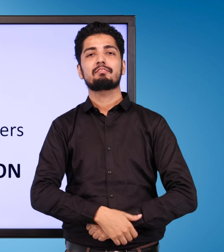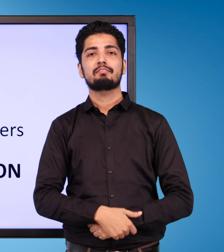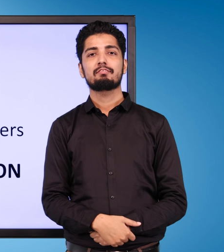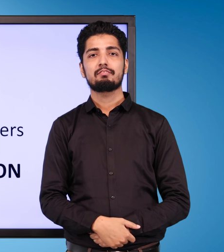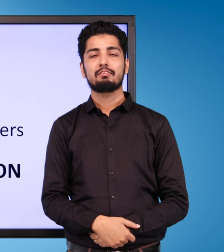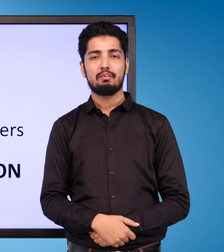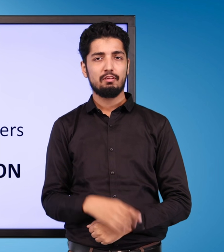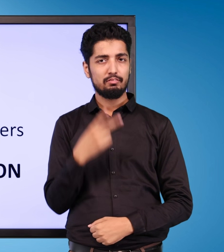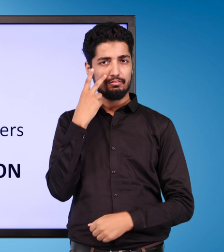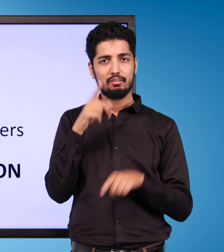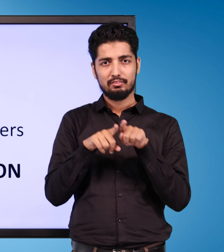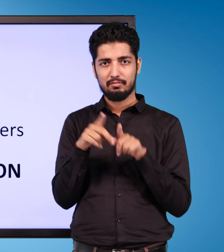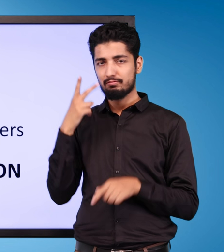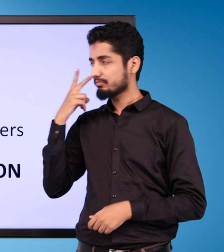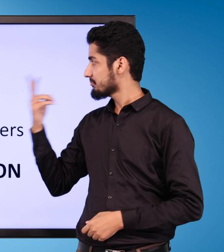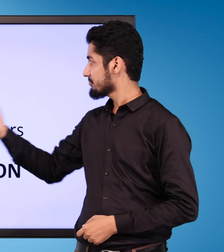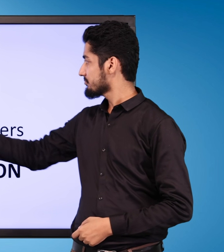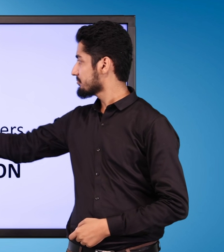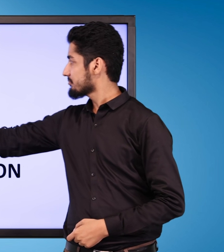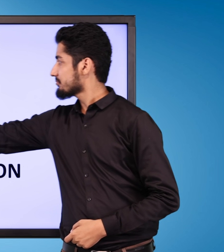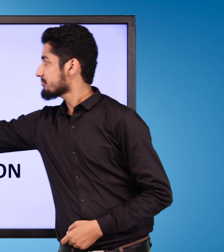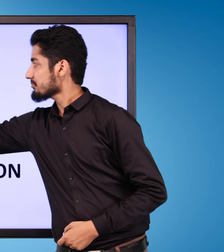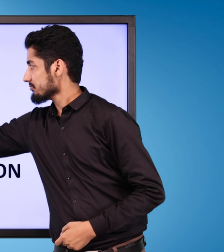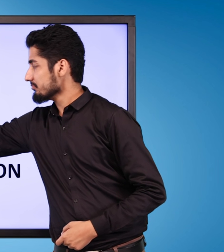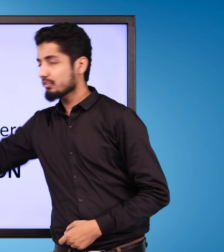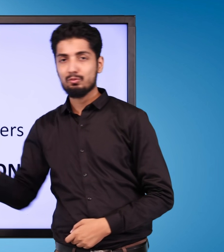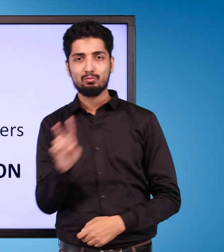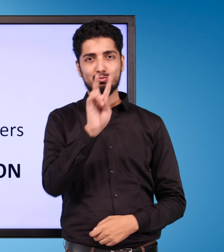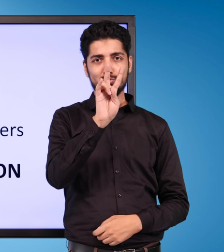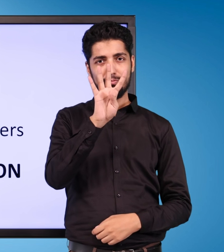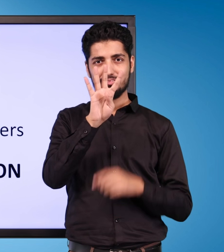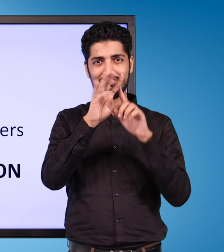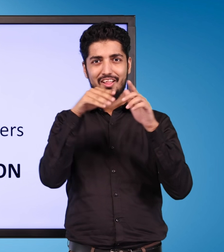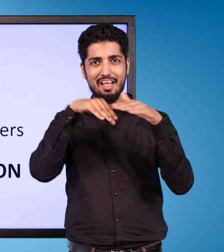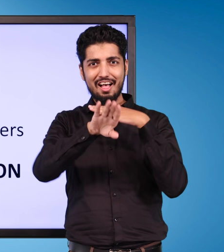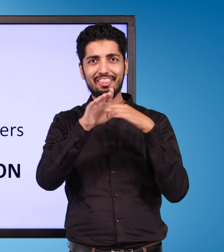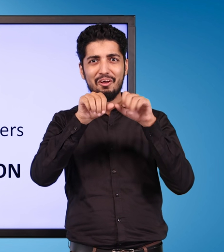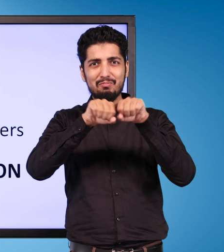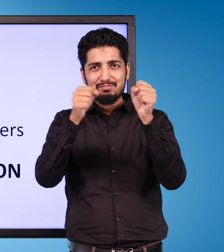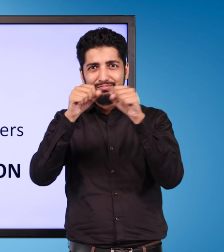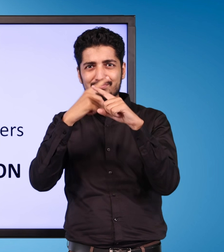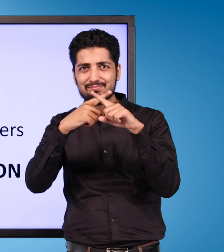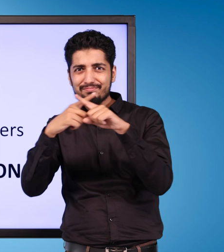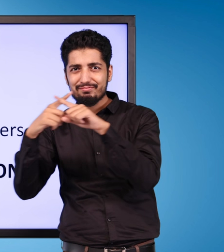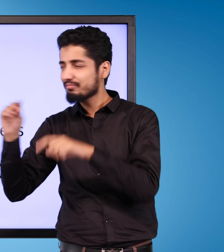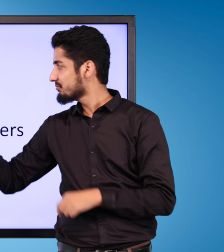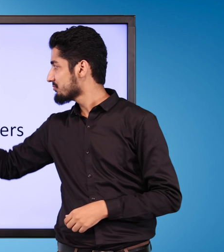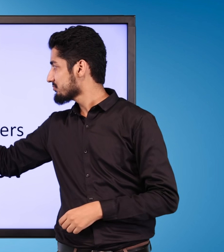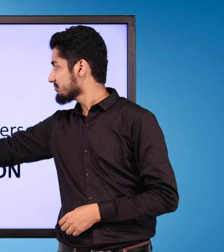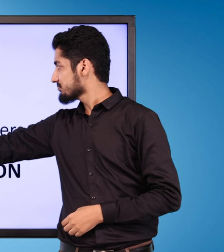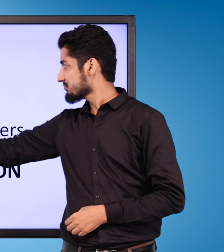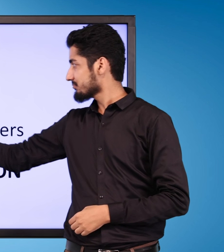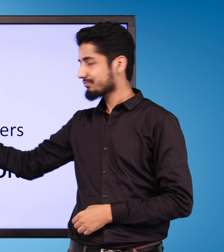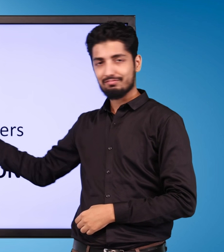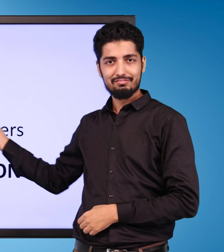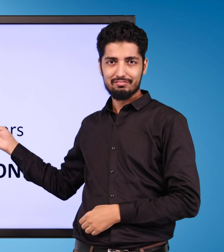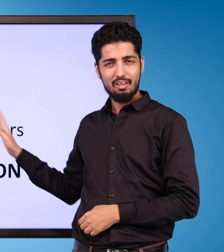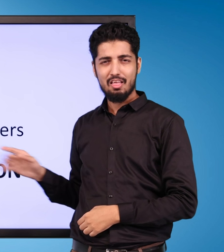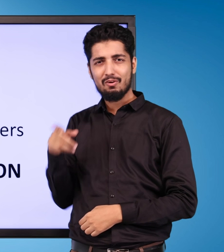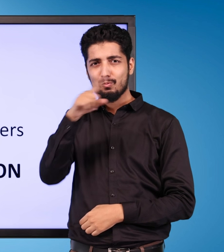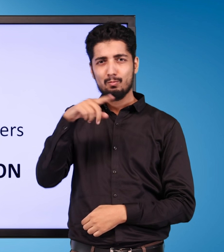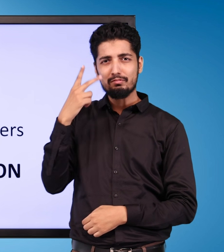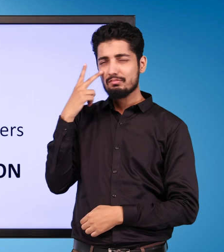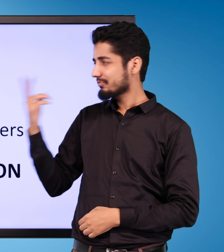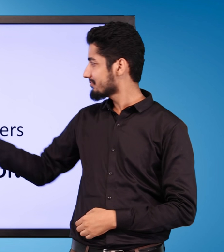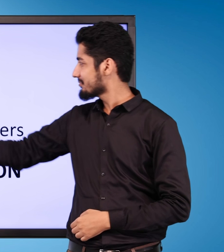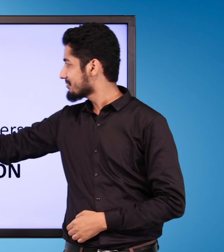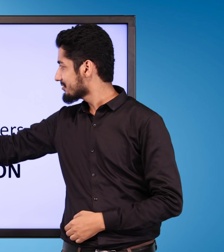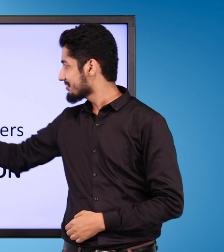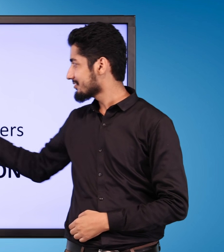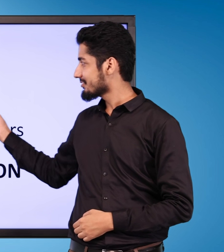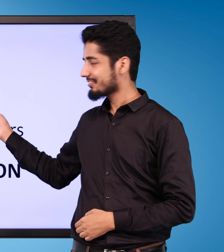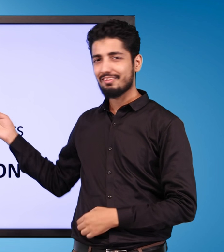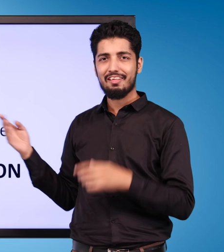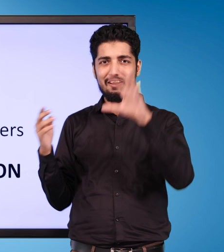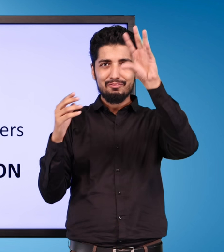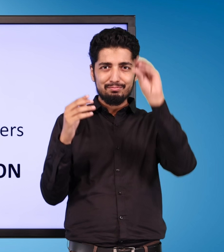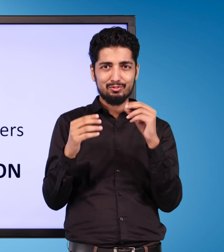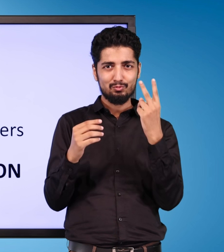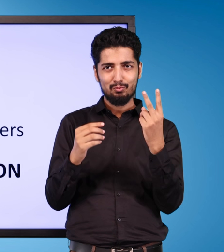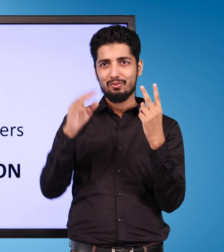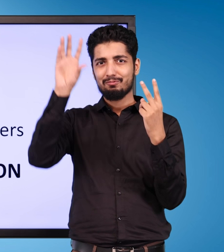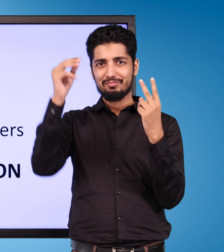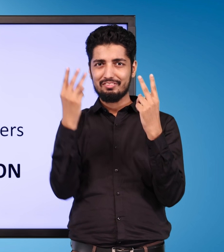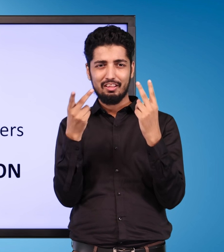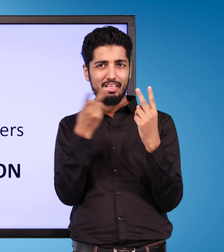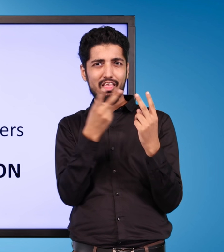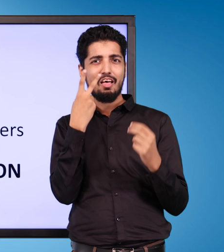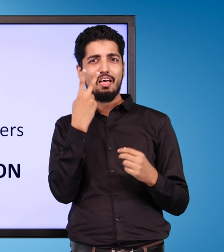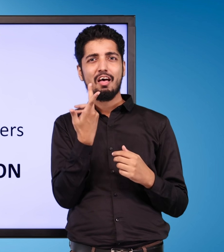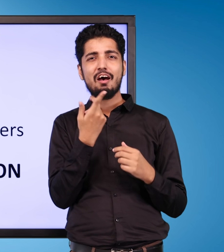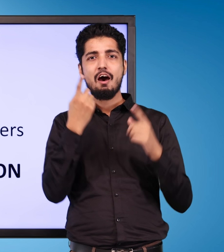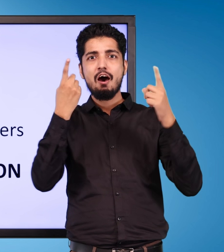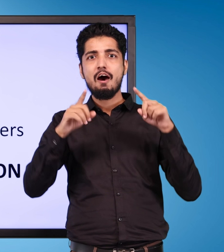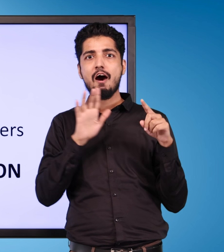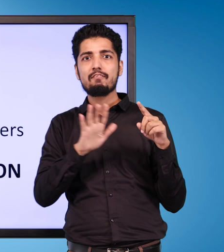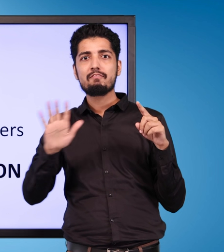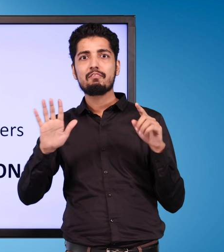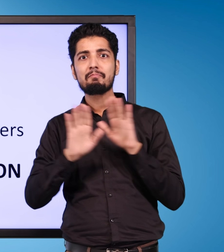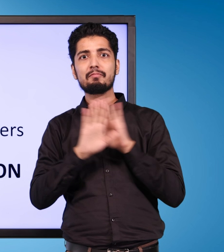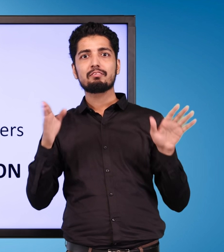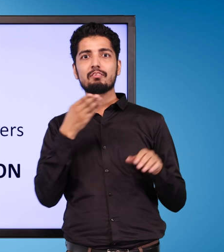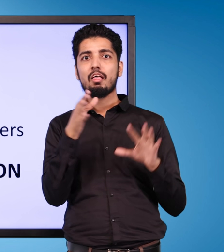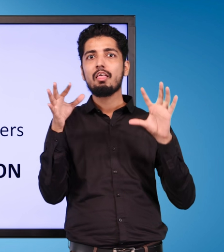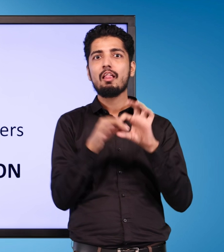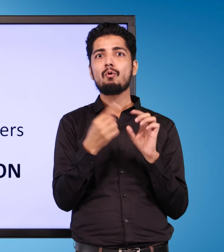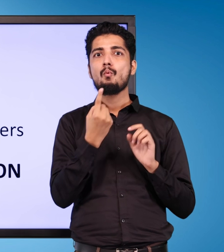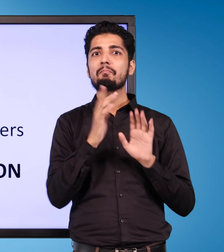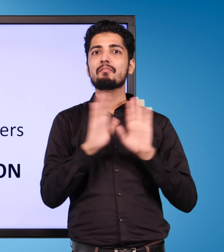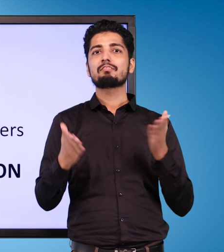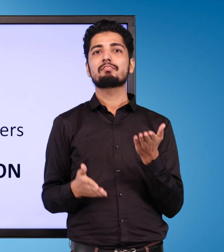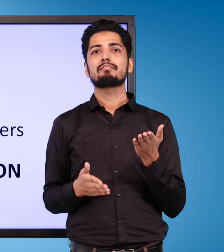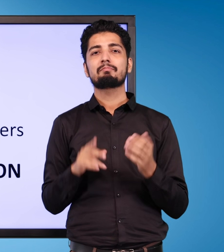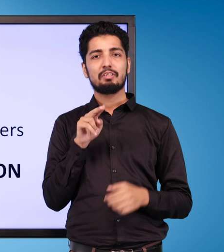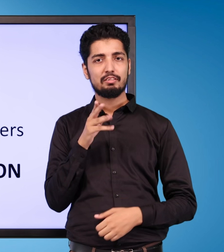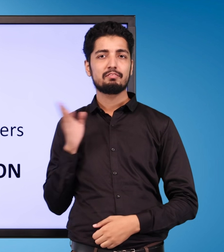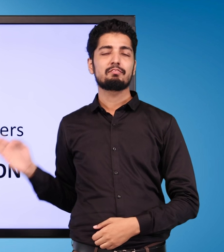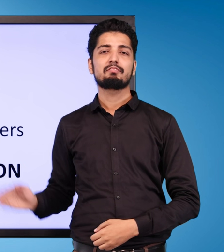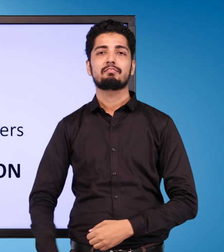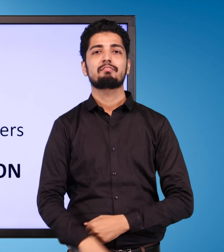For example, if we say that 24 = 2 × 2 × 2 × 3 It is prime factorization because the factors 2 and 3 are prime numbers